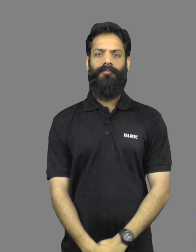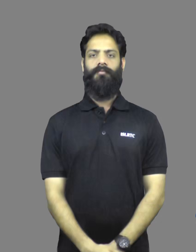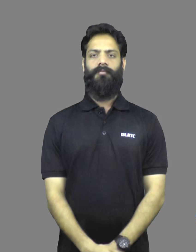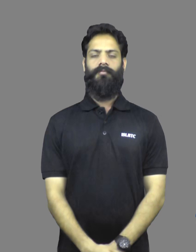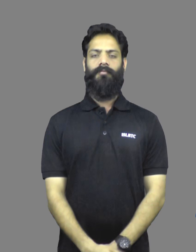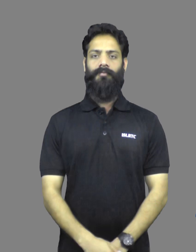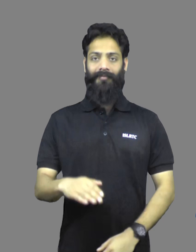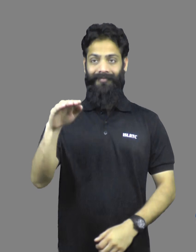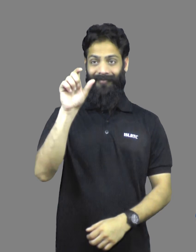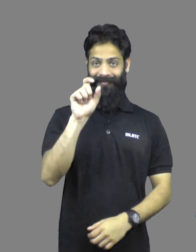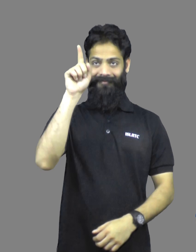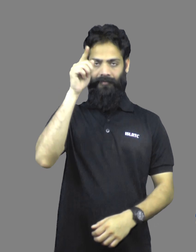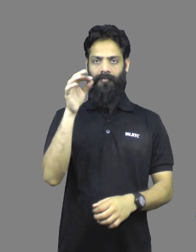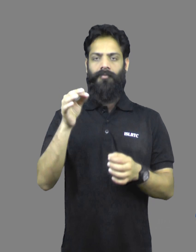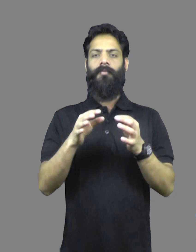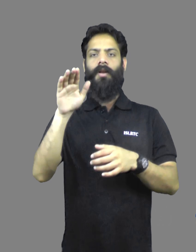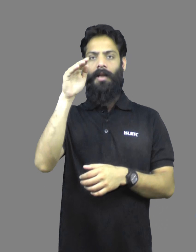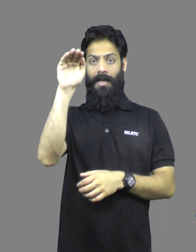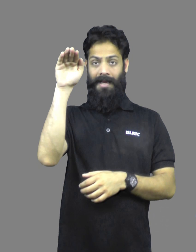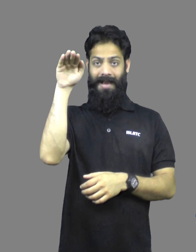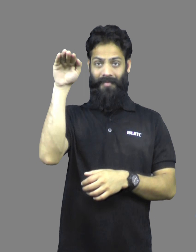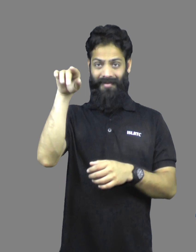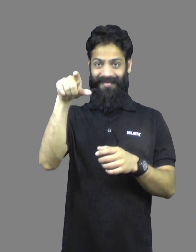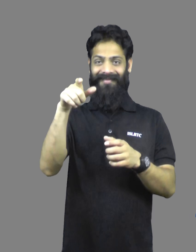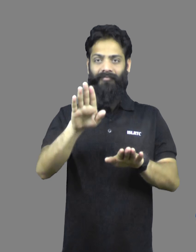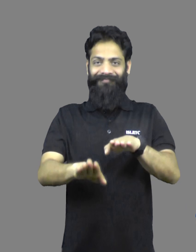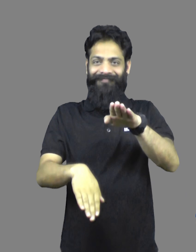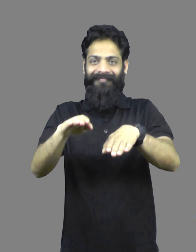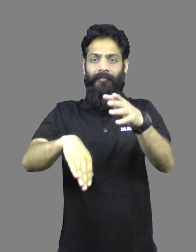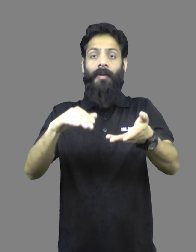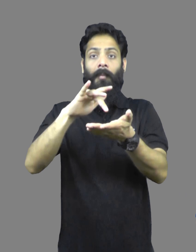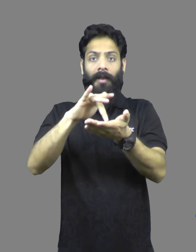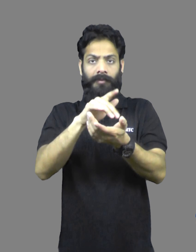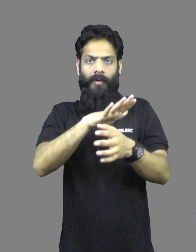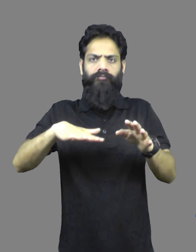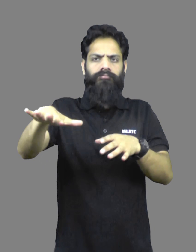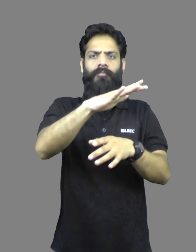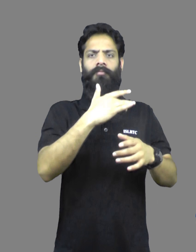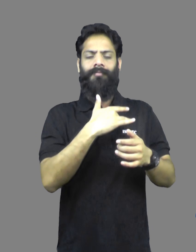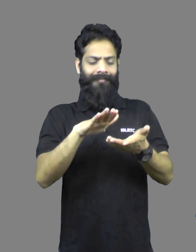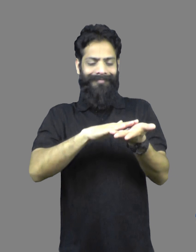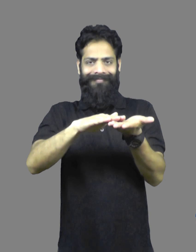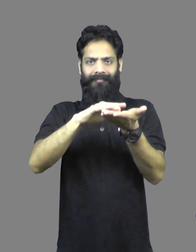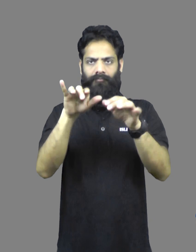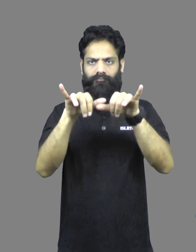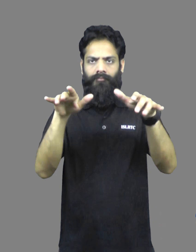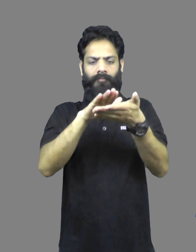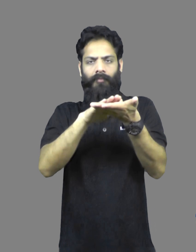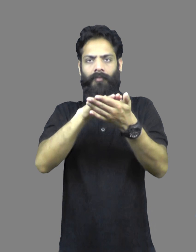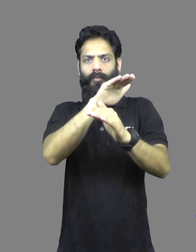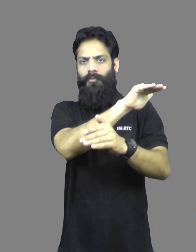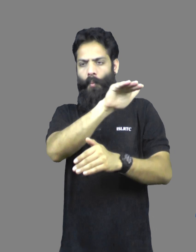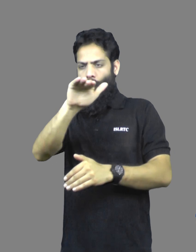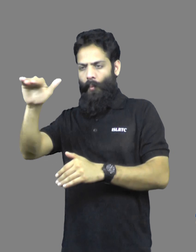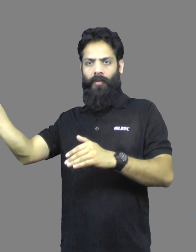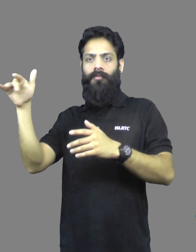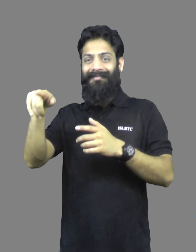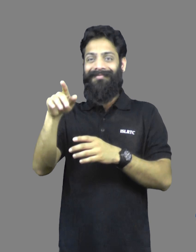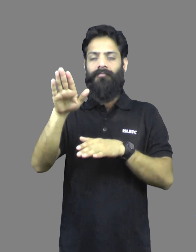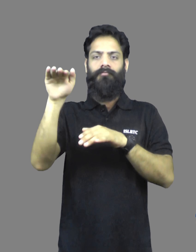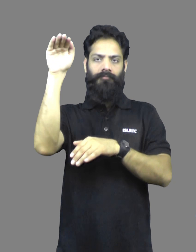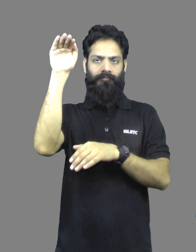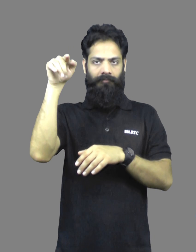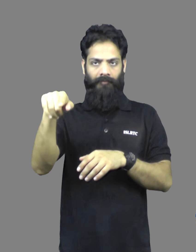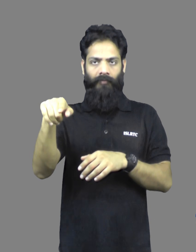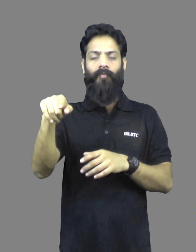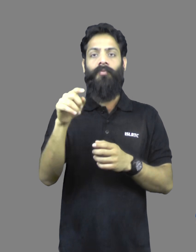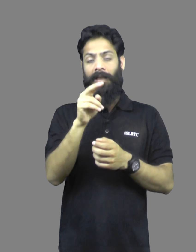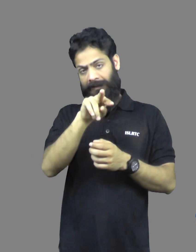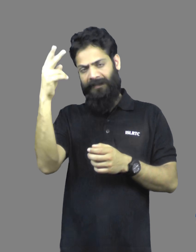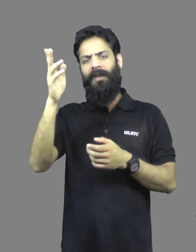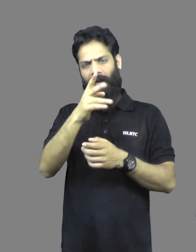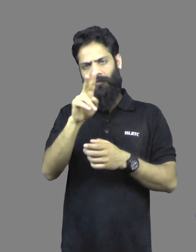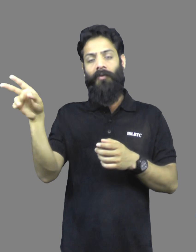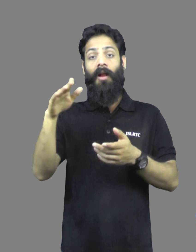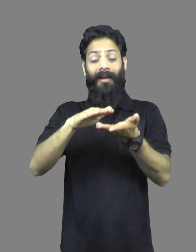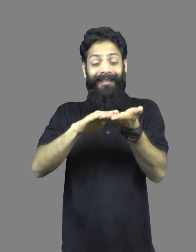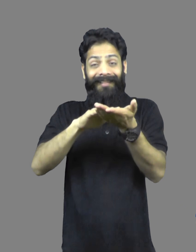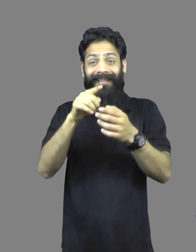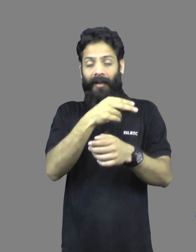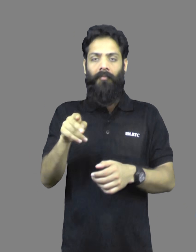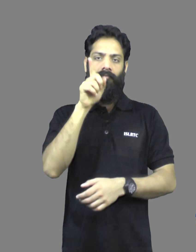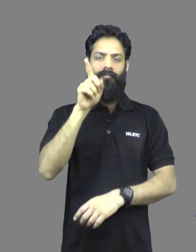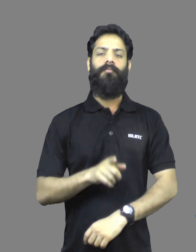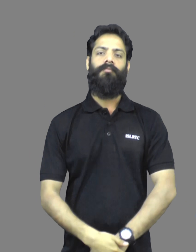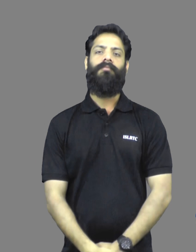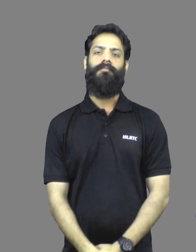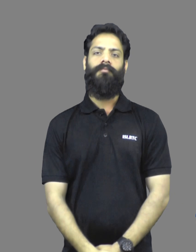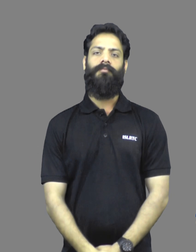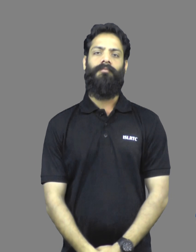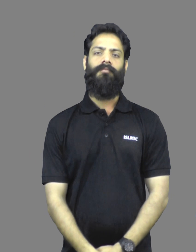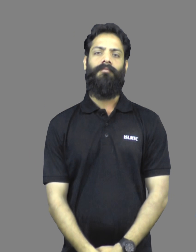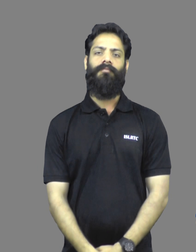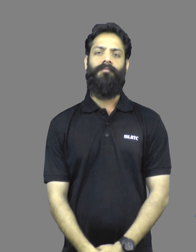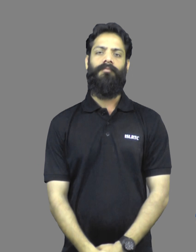Plain Camel